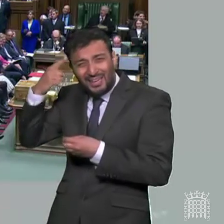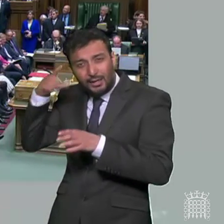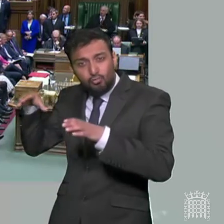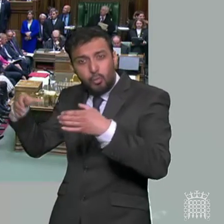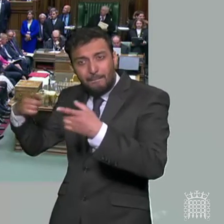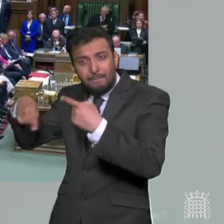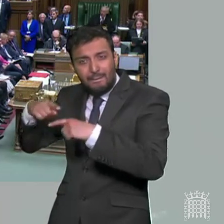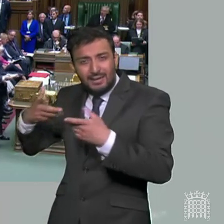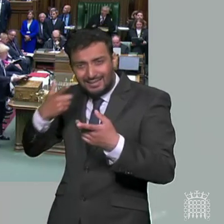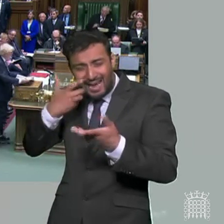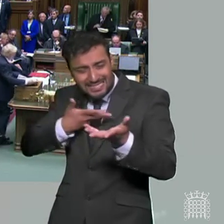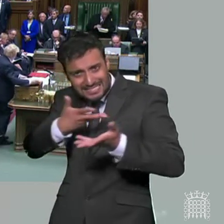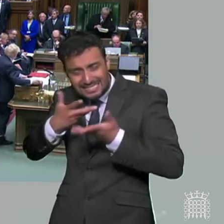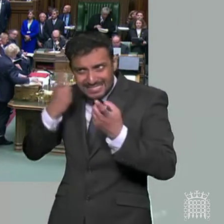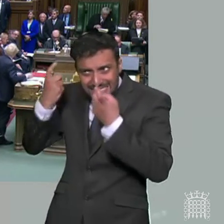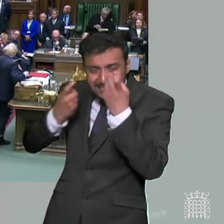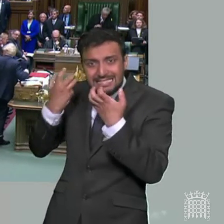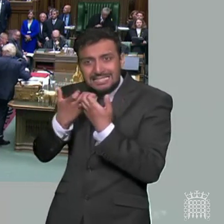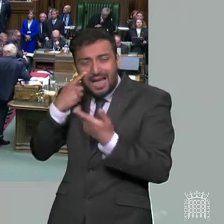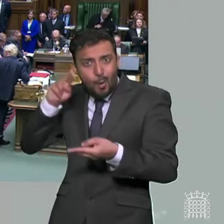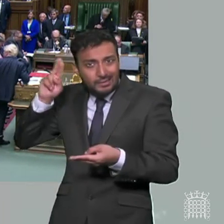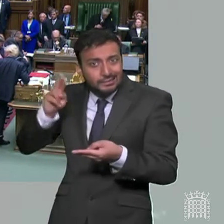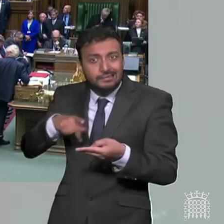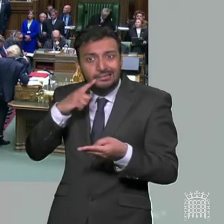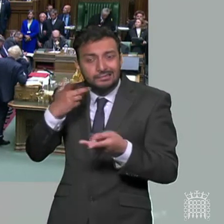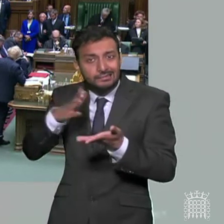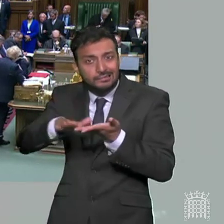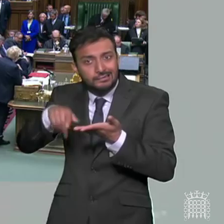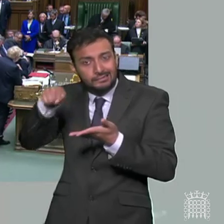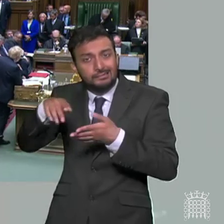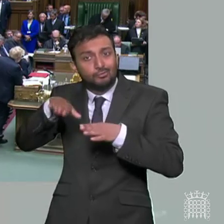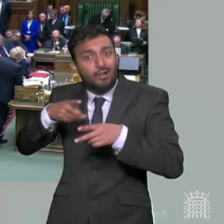Yes. I thank my honourable Friend very much.